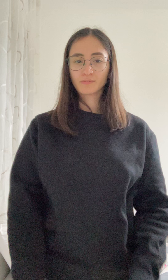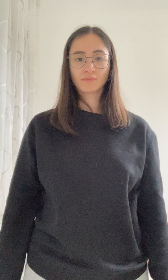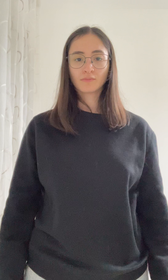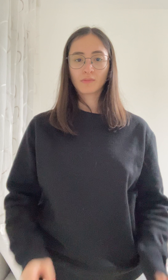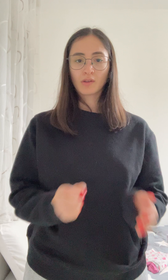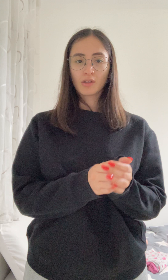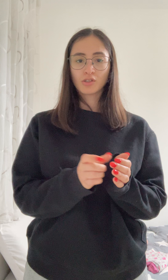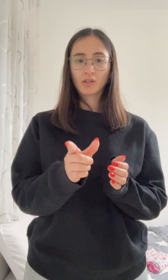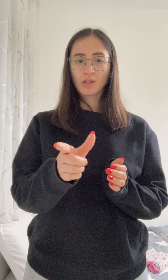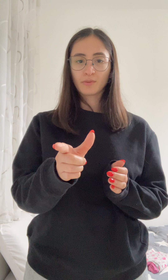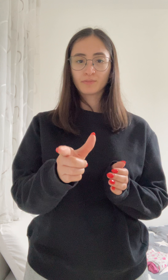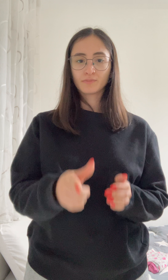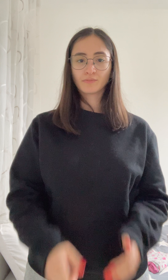לשלם